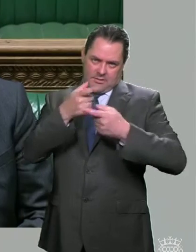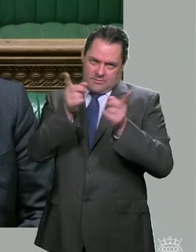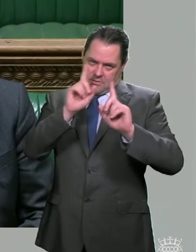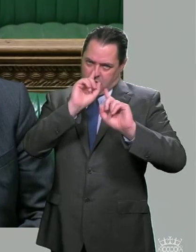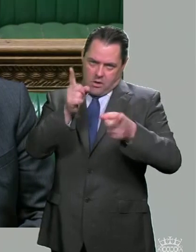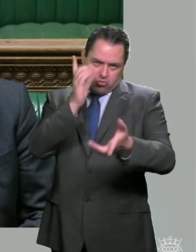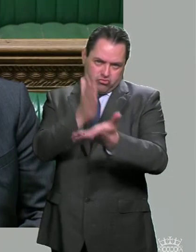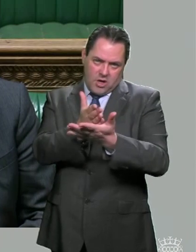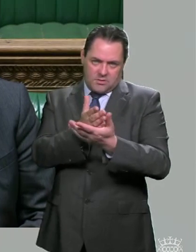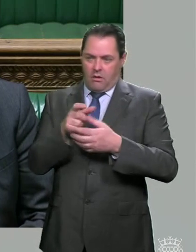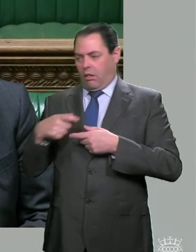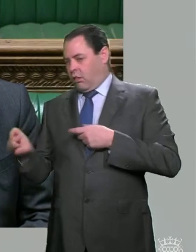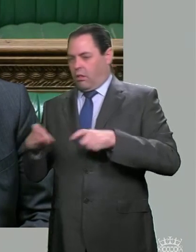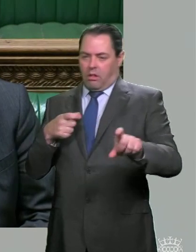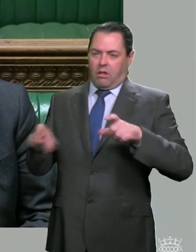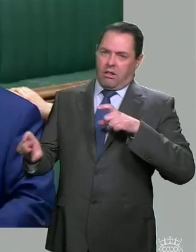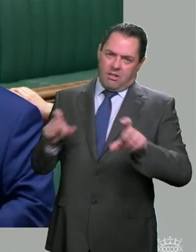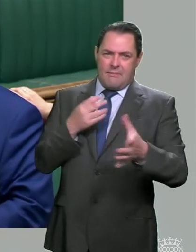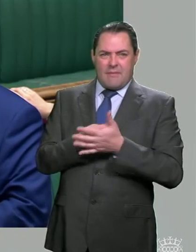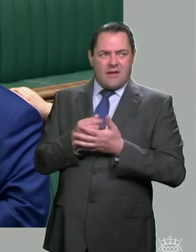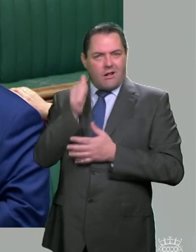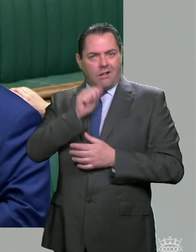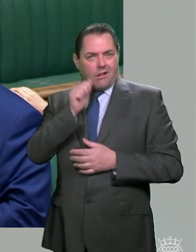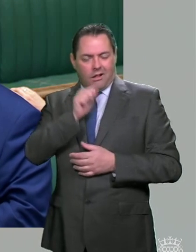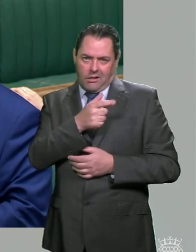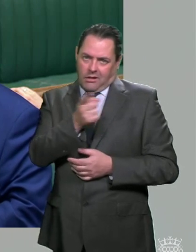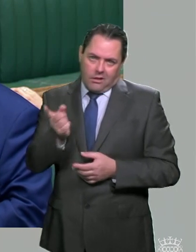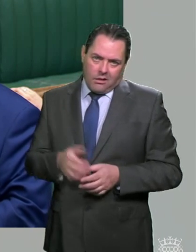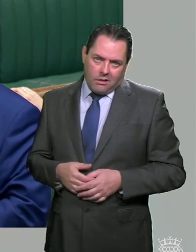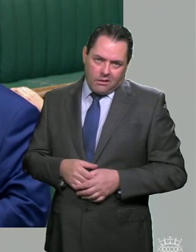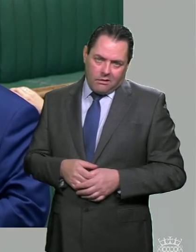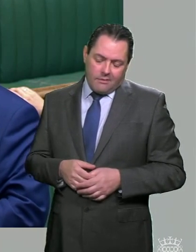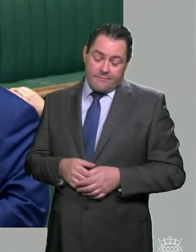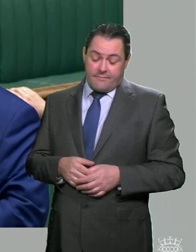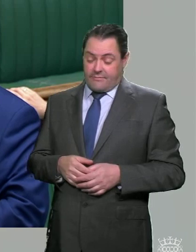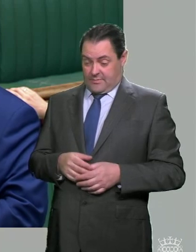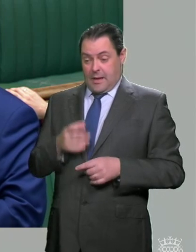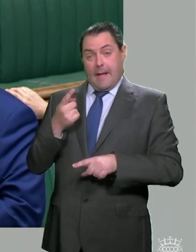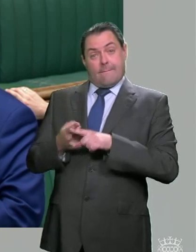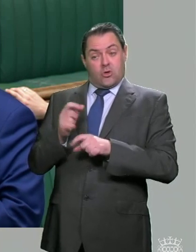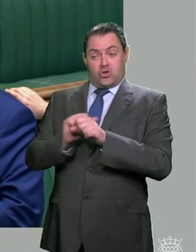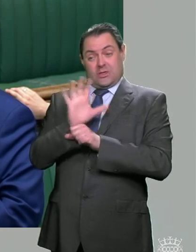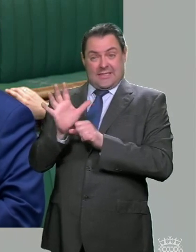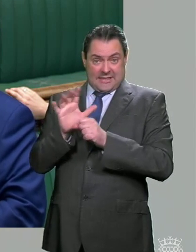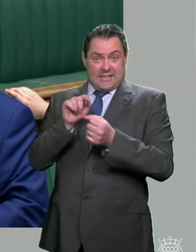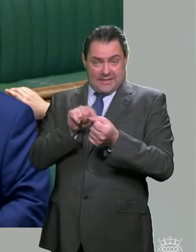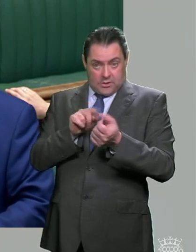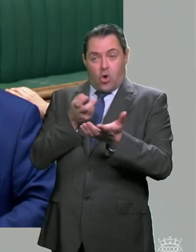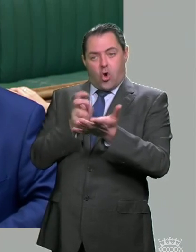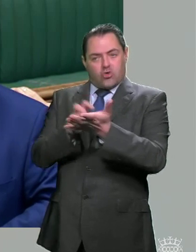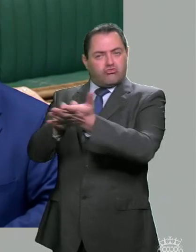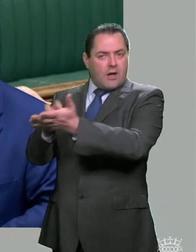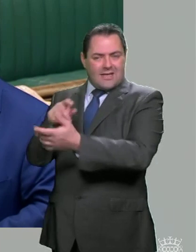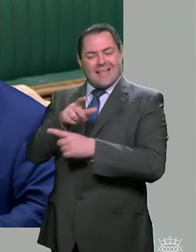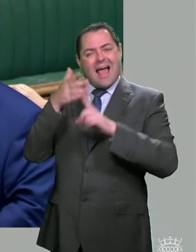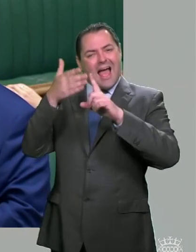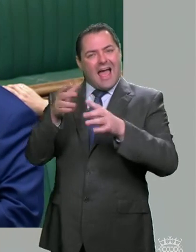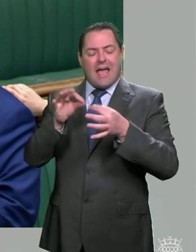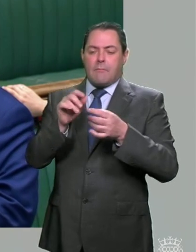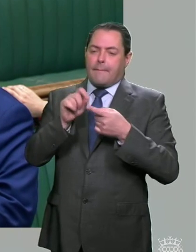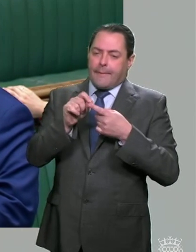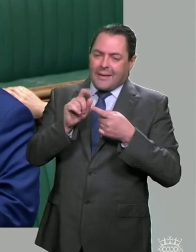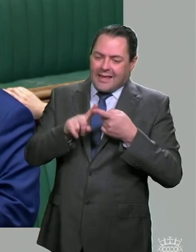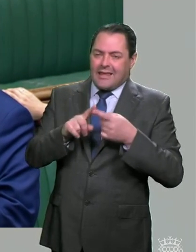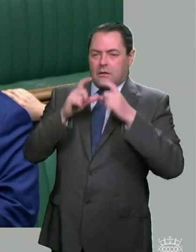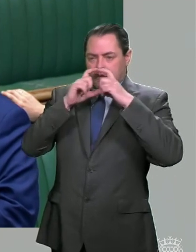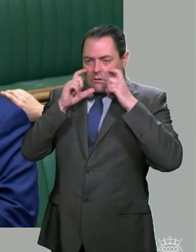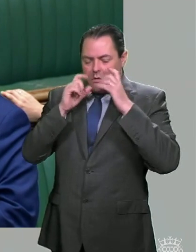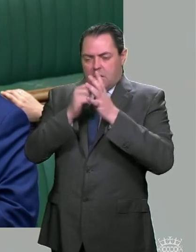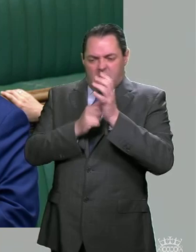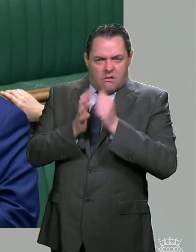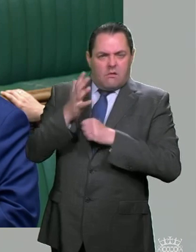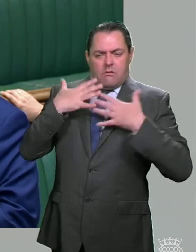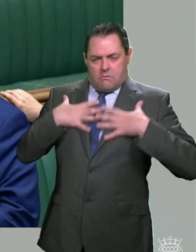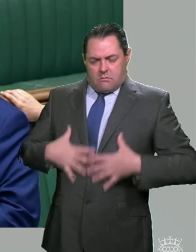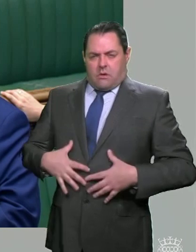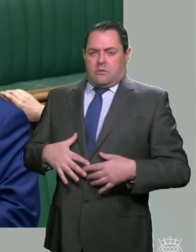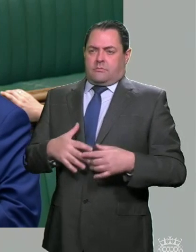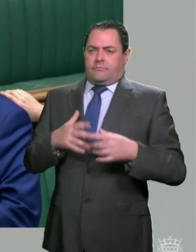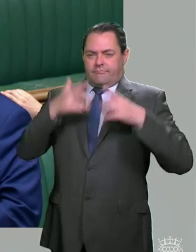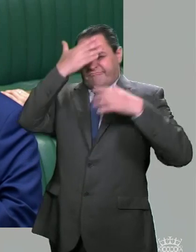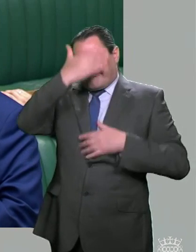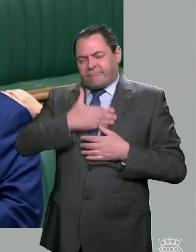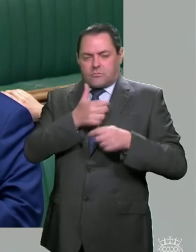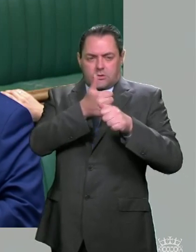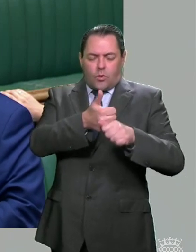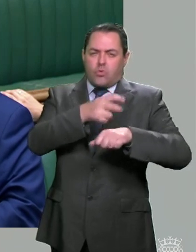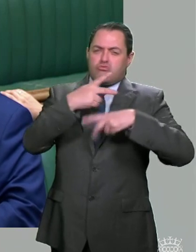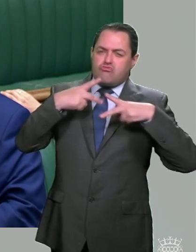Let us be very clear as to what happened here: these emergency covid contracts were supposed to be used for things like personal protective equipment for our brave doctors and for nurses fighting covid.